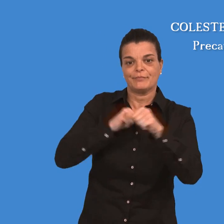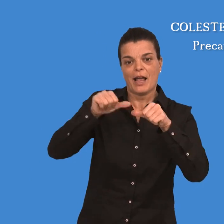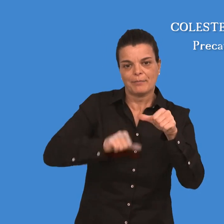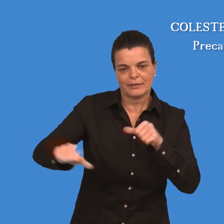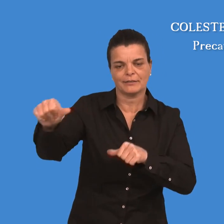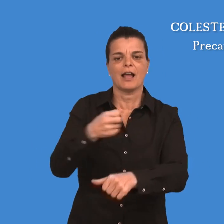a partir de